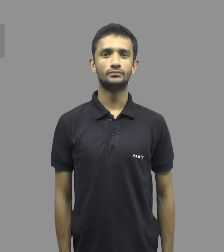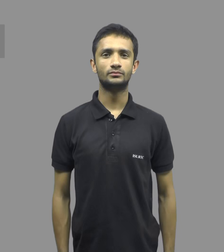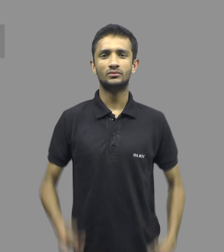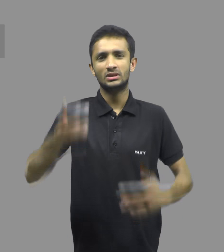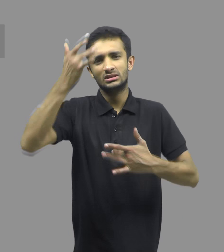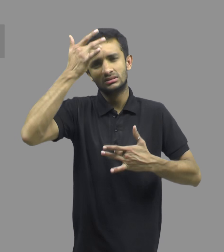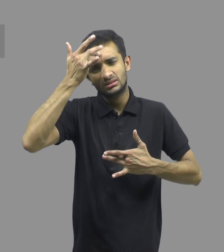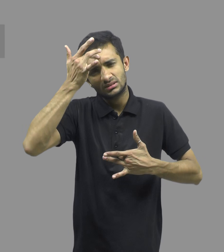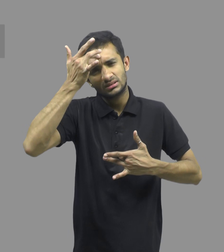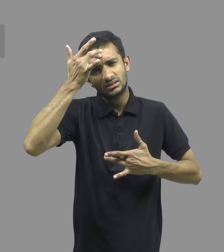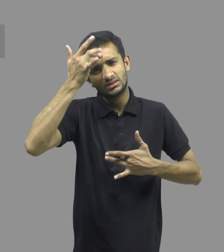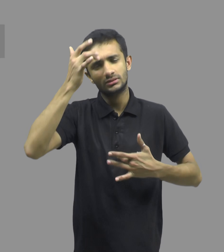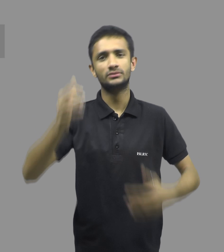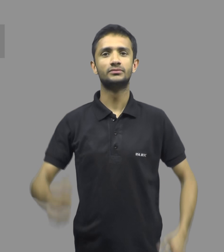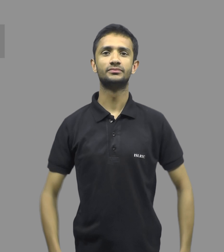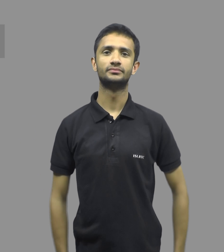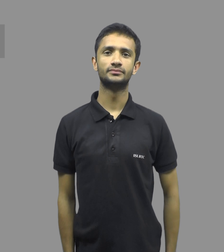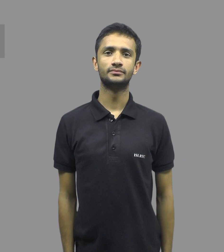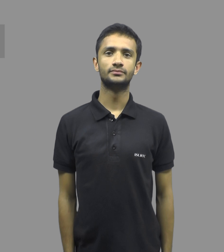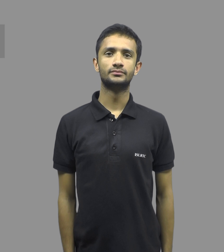Sick